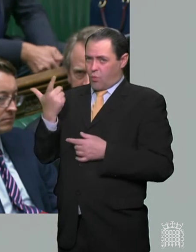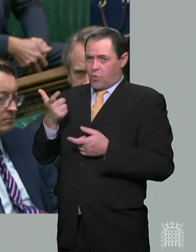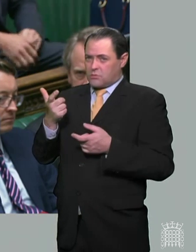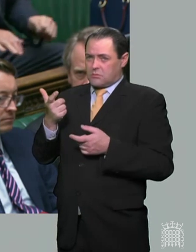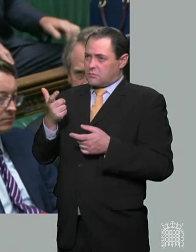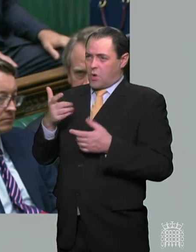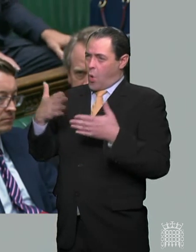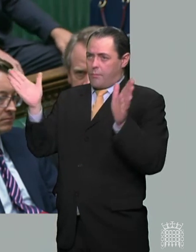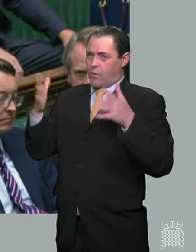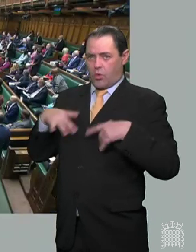The SNP opposed—